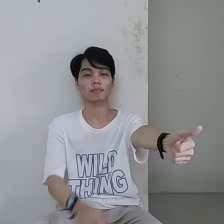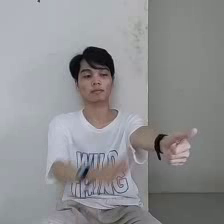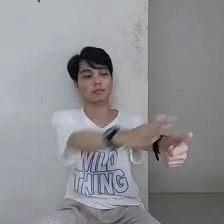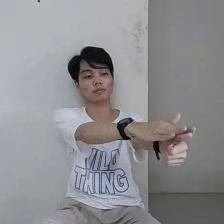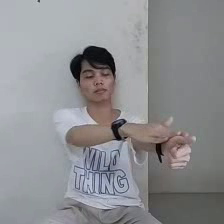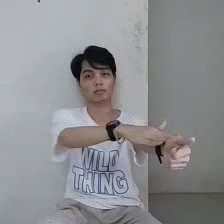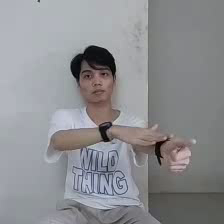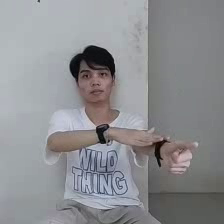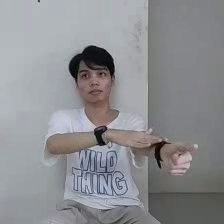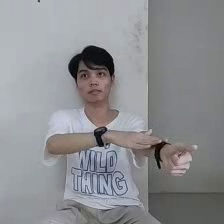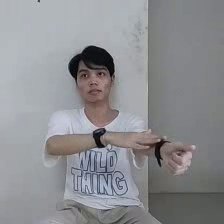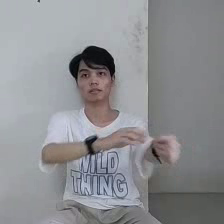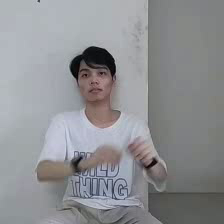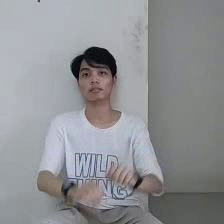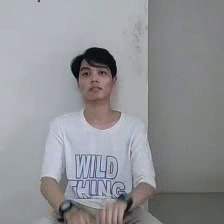An ủi